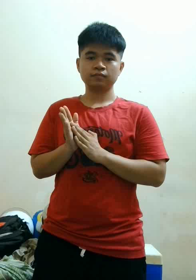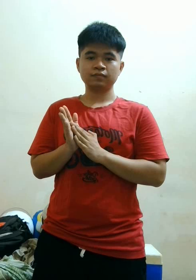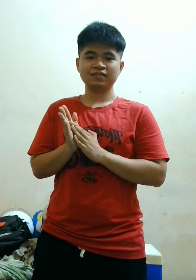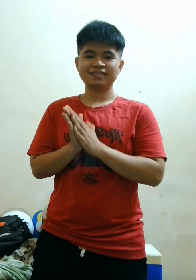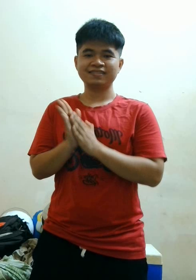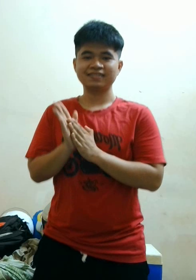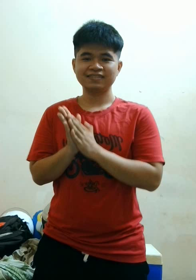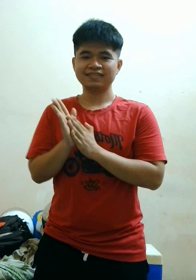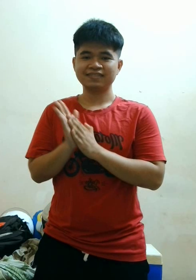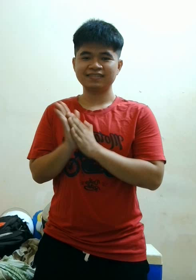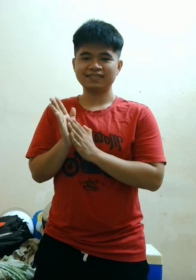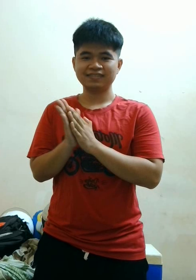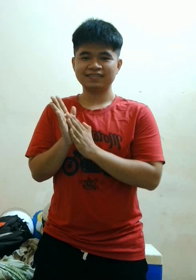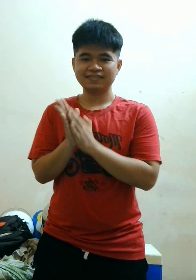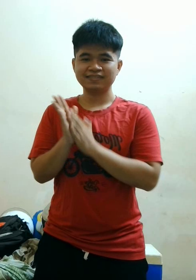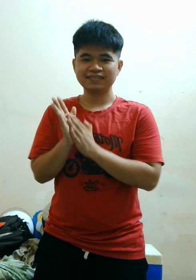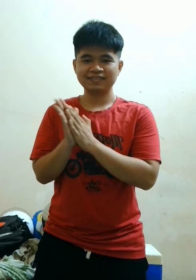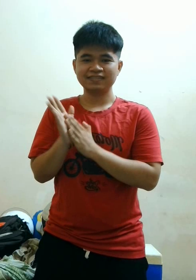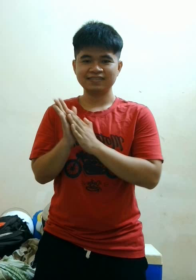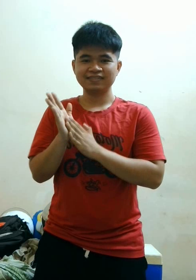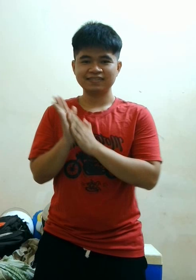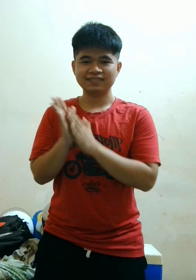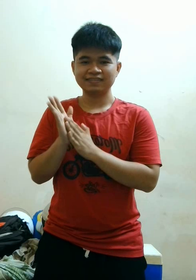hung thu